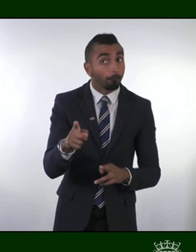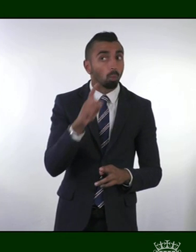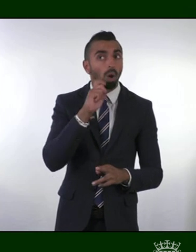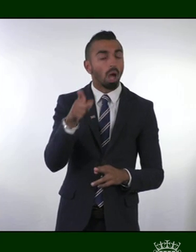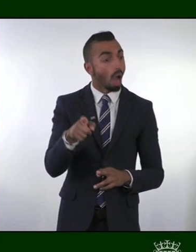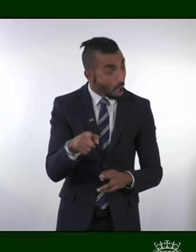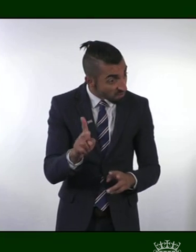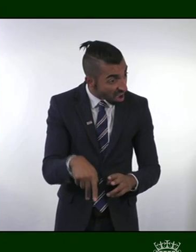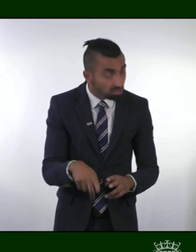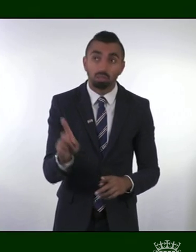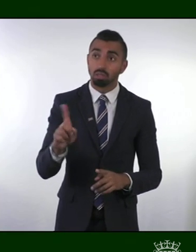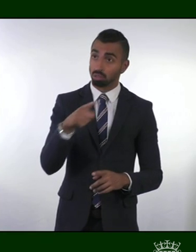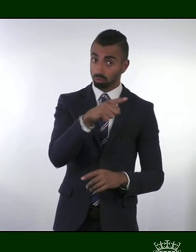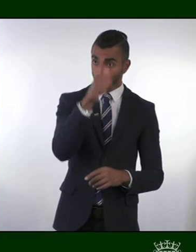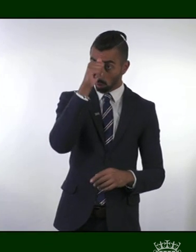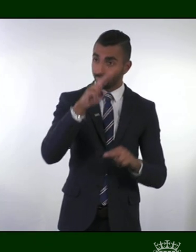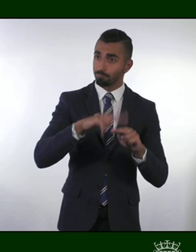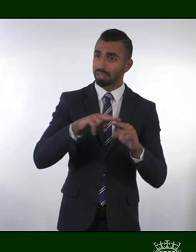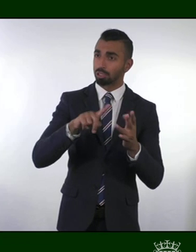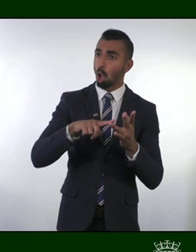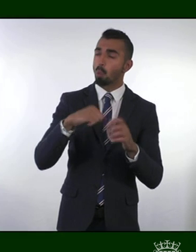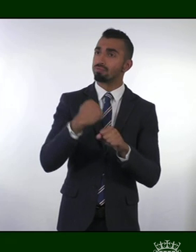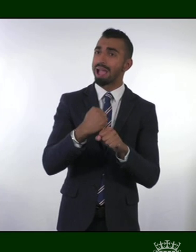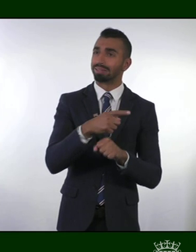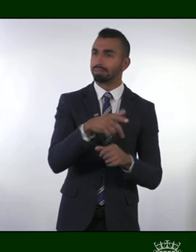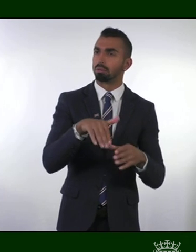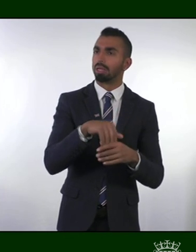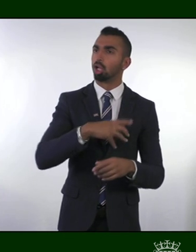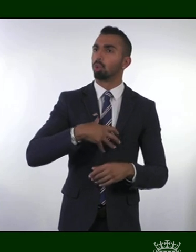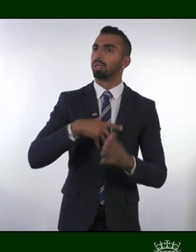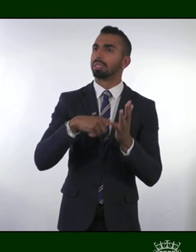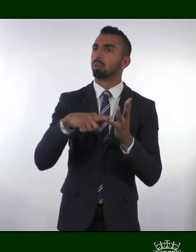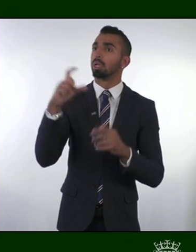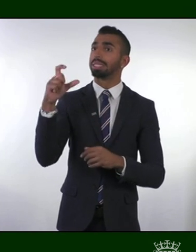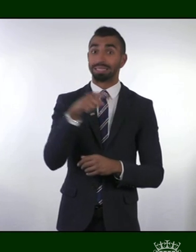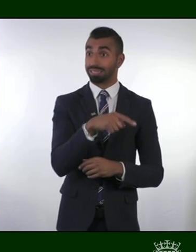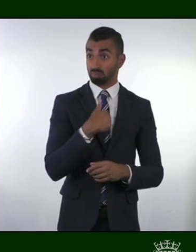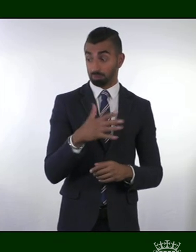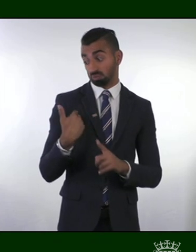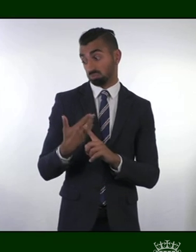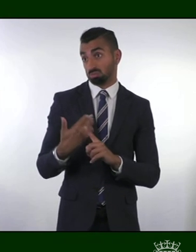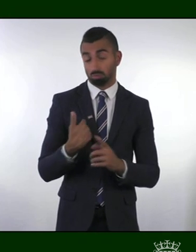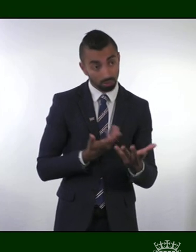I am very open to hearing advice from the unions, which I know were involved in helping to design previous schemes.